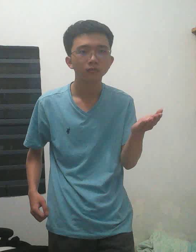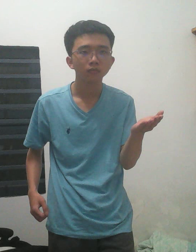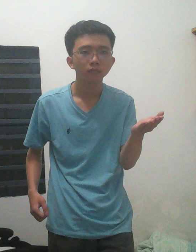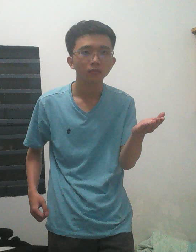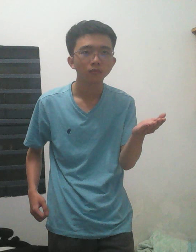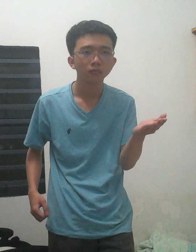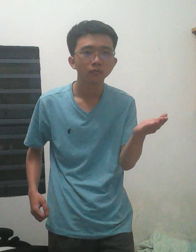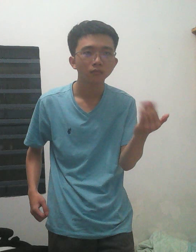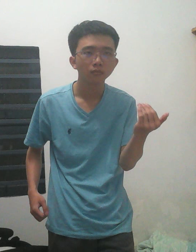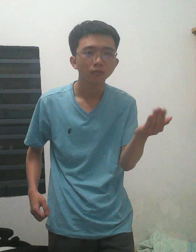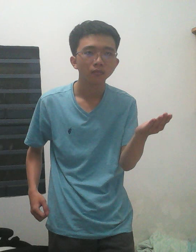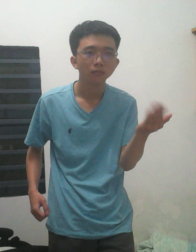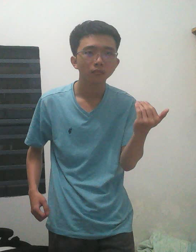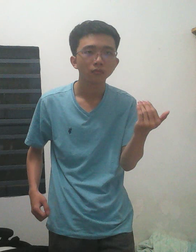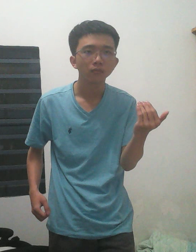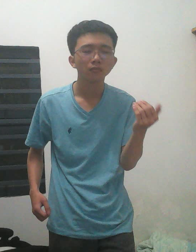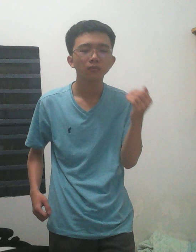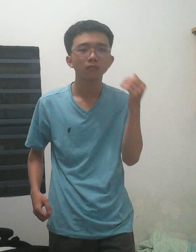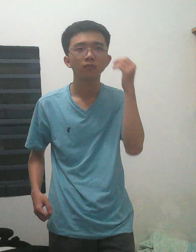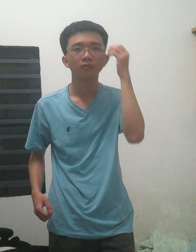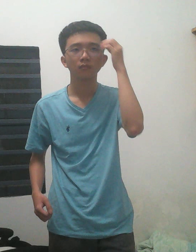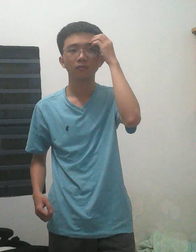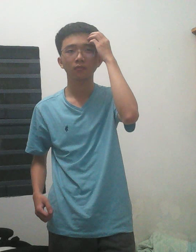yeu cau